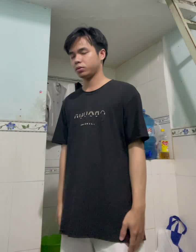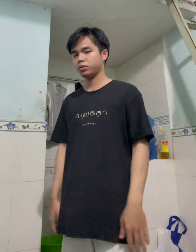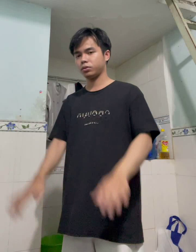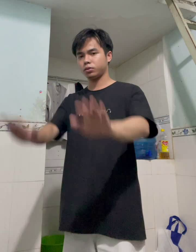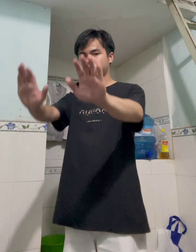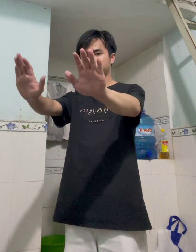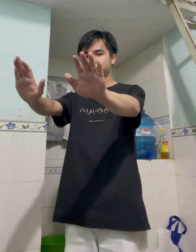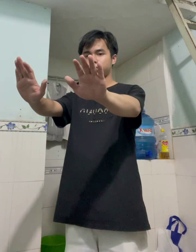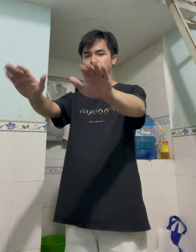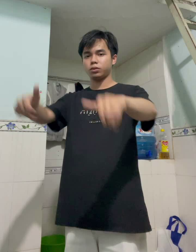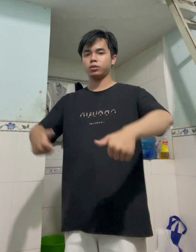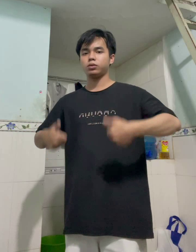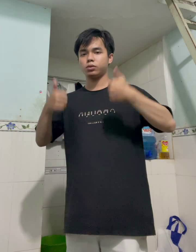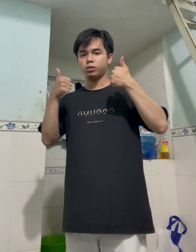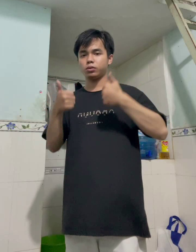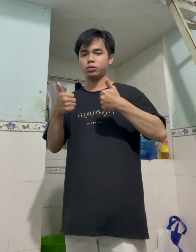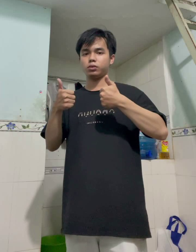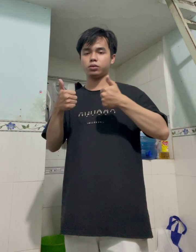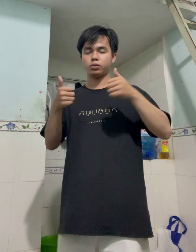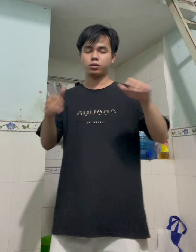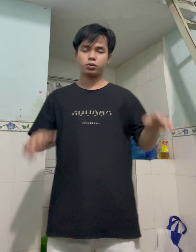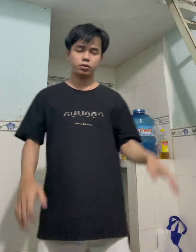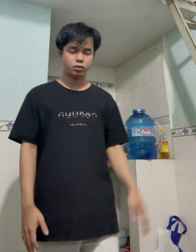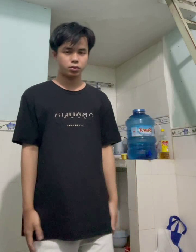tuyet voi